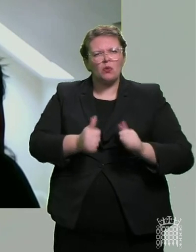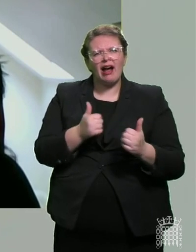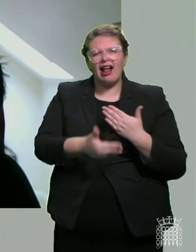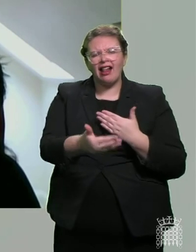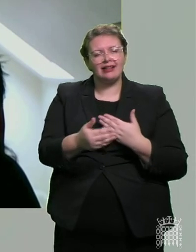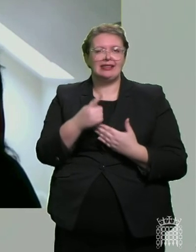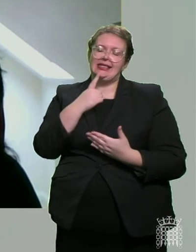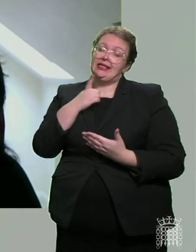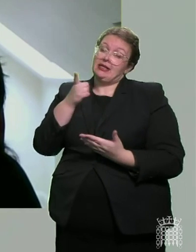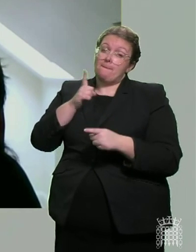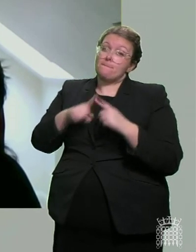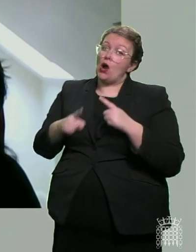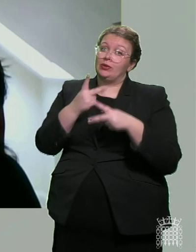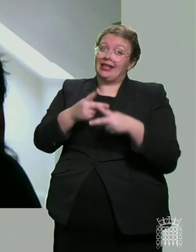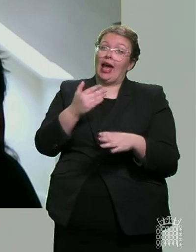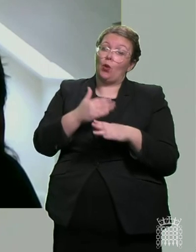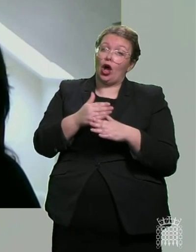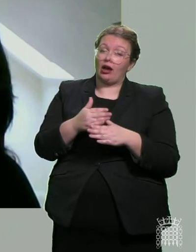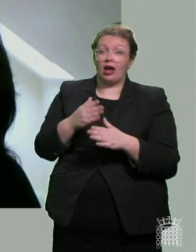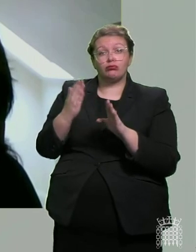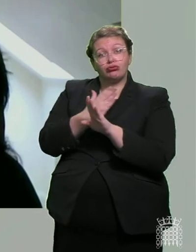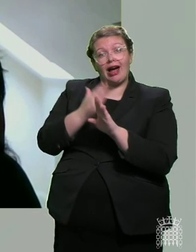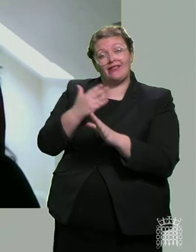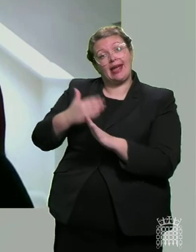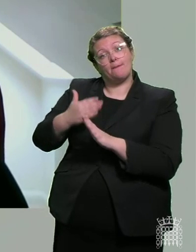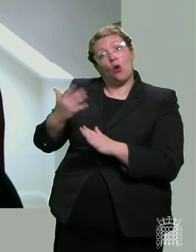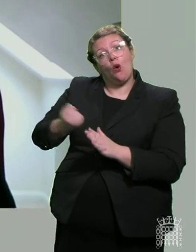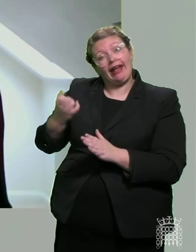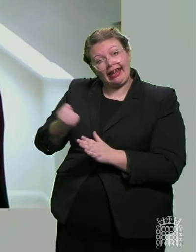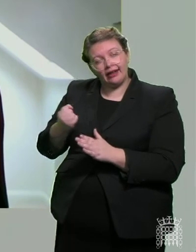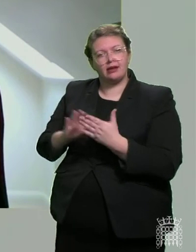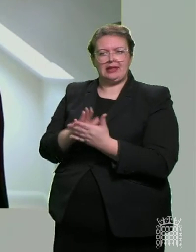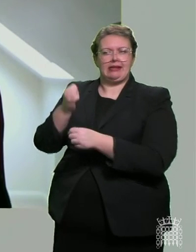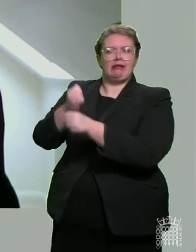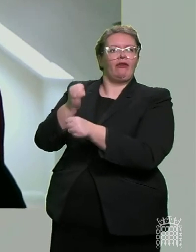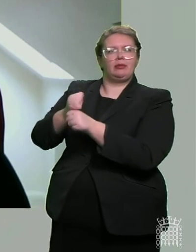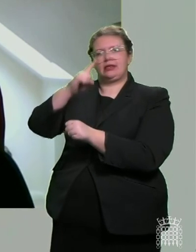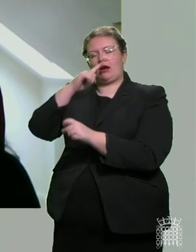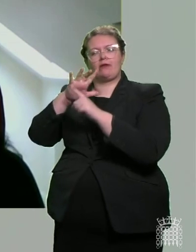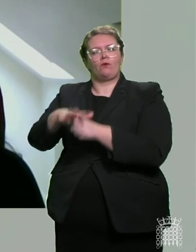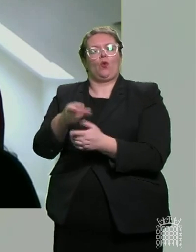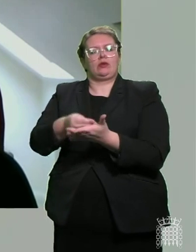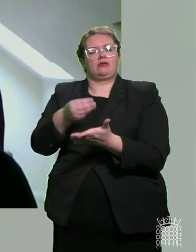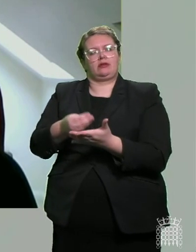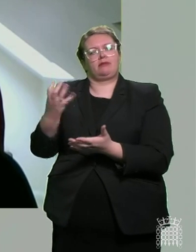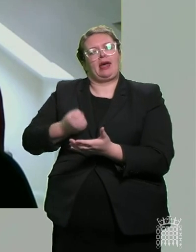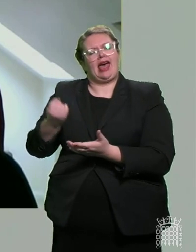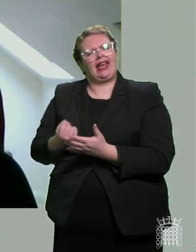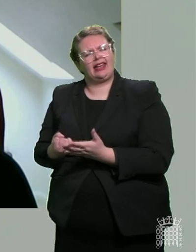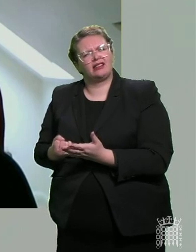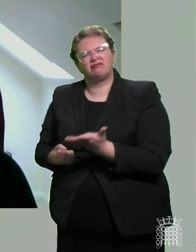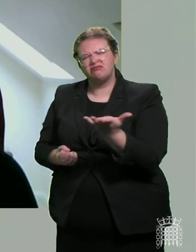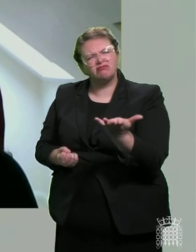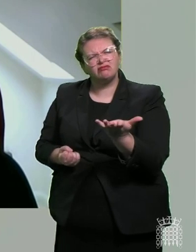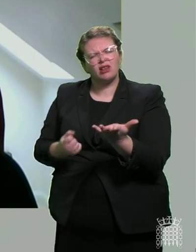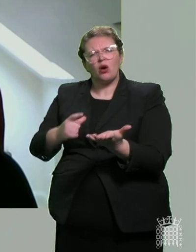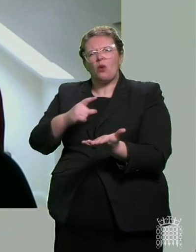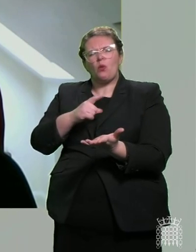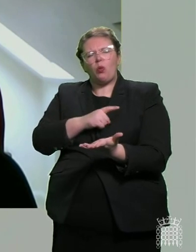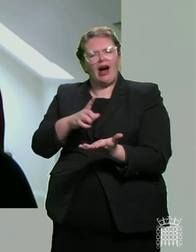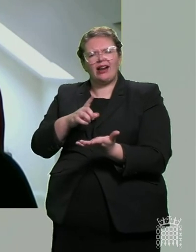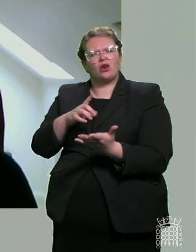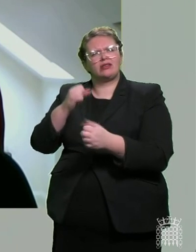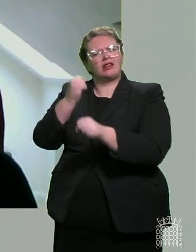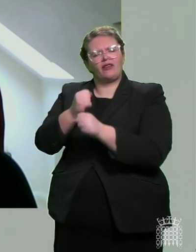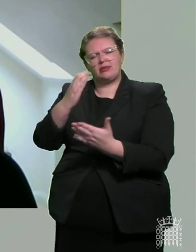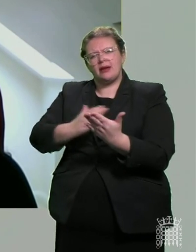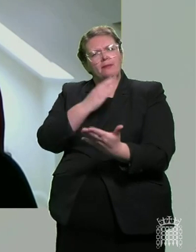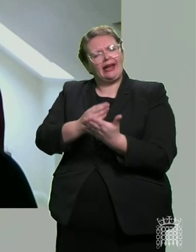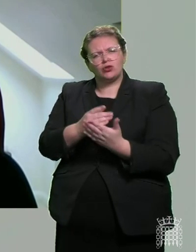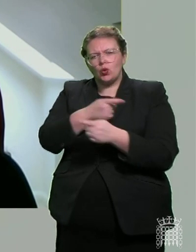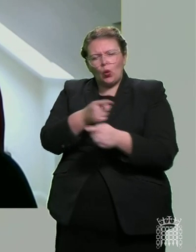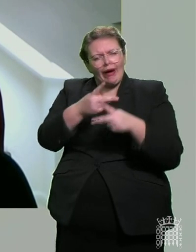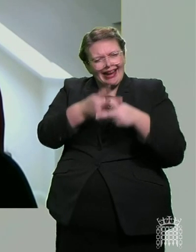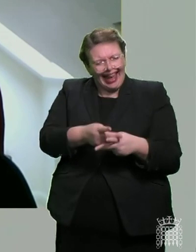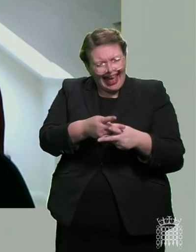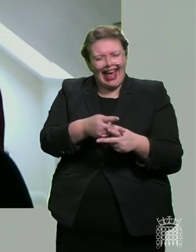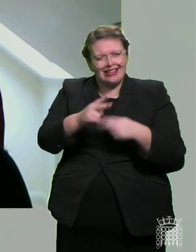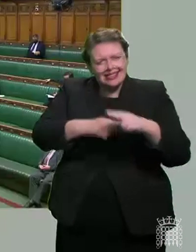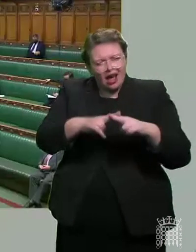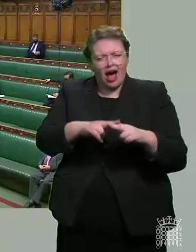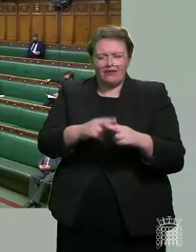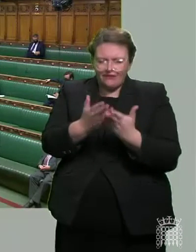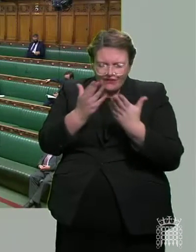of care workers are employed by private sector providers”and that“the Government does not set levels of pay for care workers”.Why will this Government not commit to ensuring that our care workers are paid a wage they can live on?